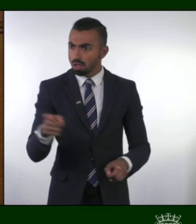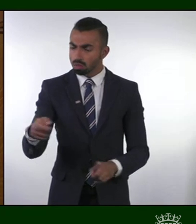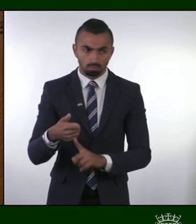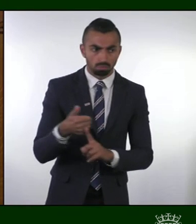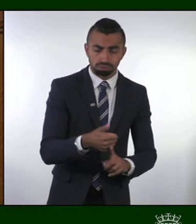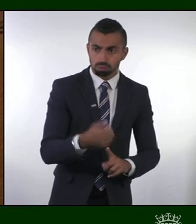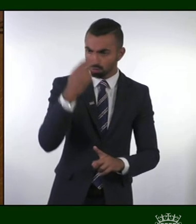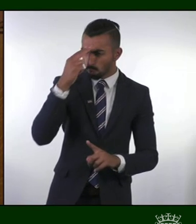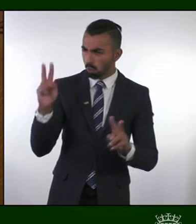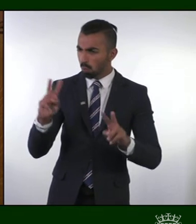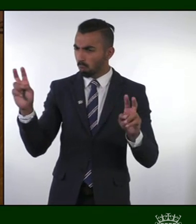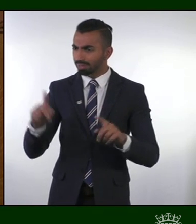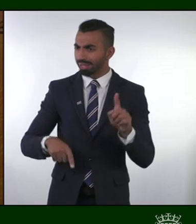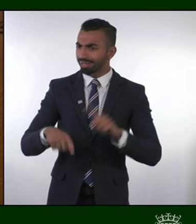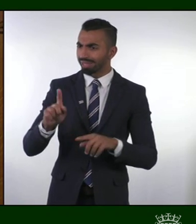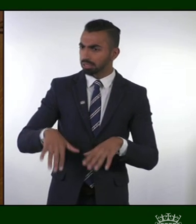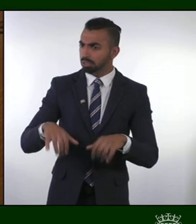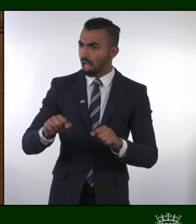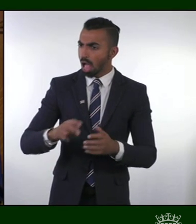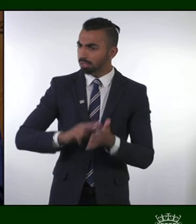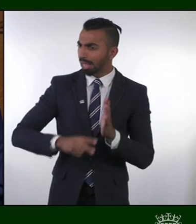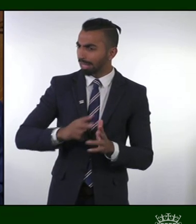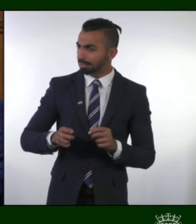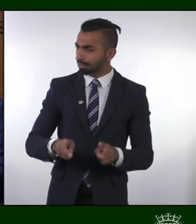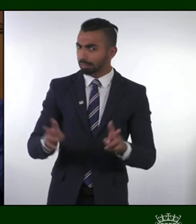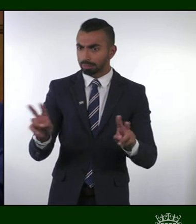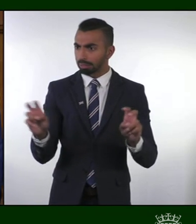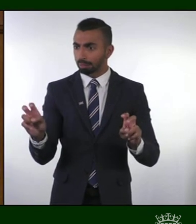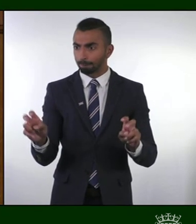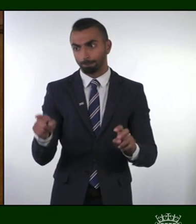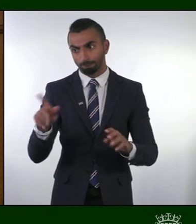Unlike Labour’s future jobs fund, it is not just focused on the public sector.